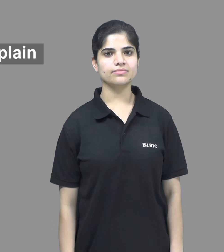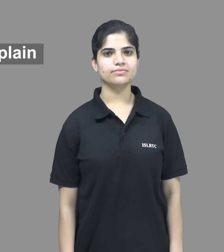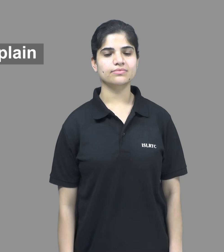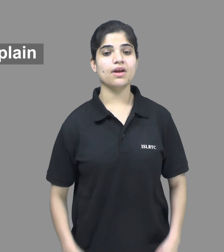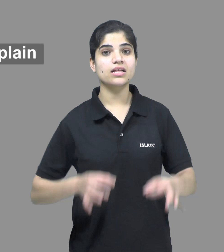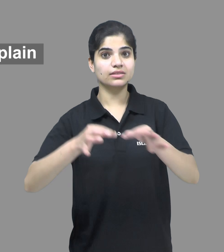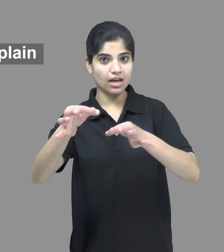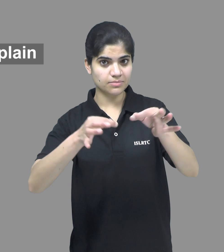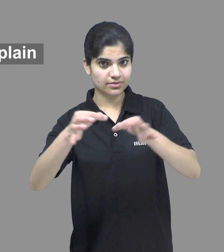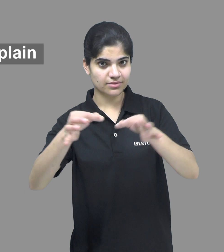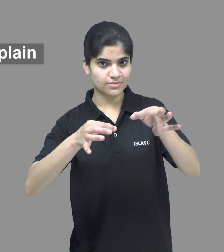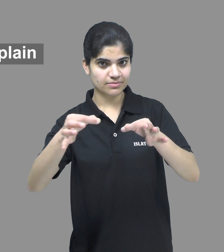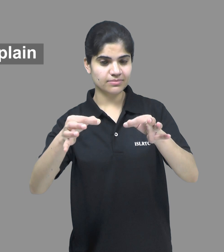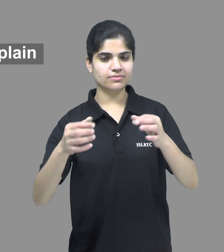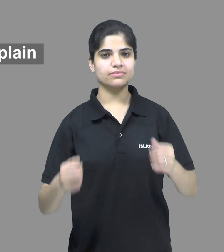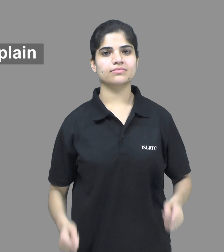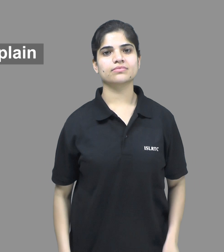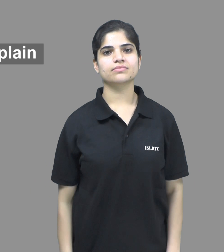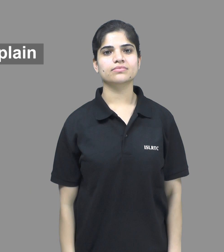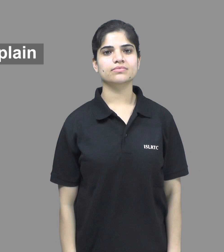Explain